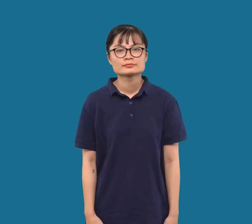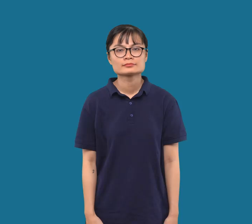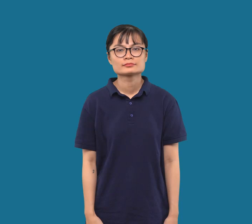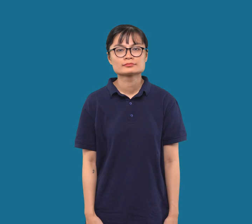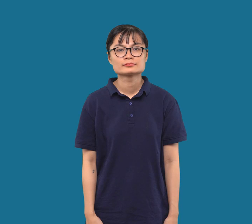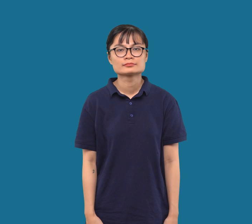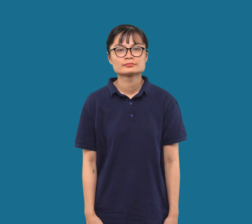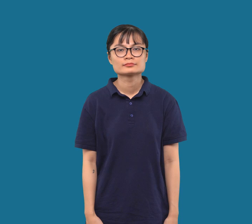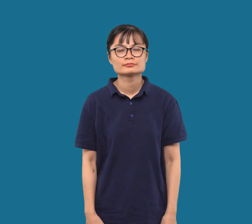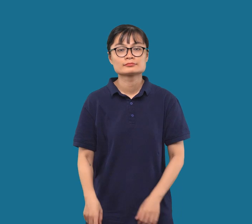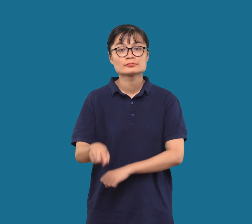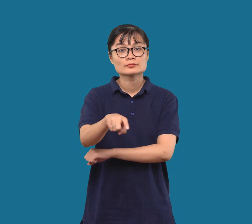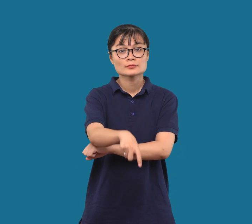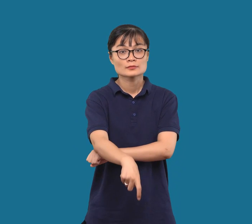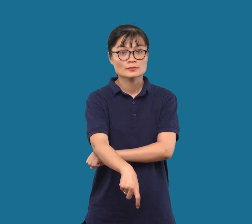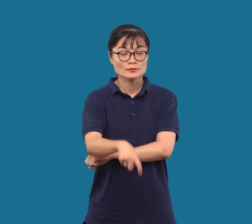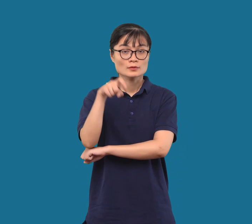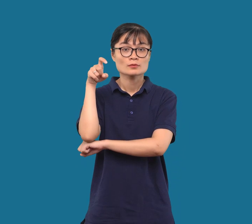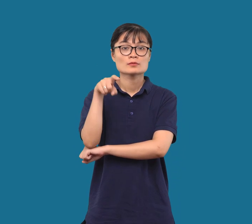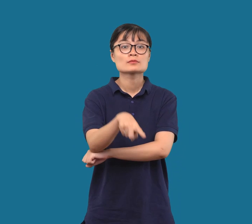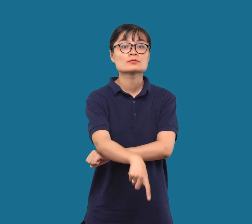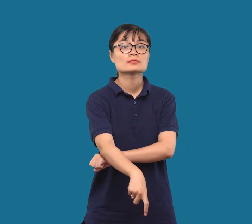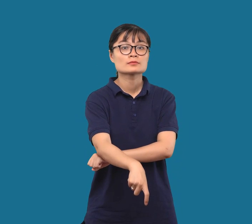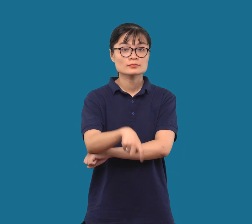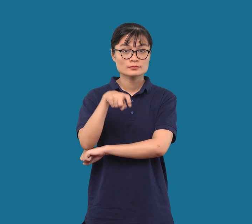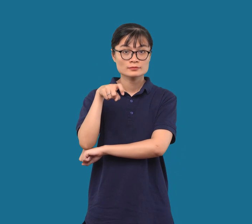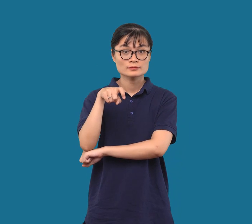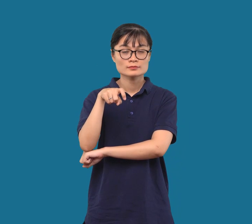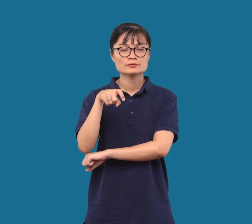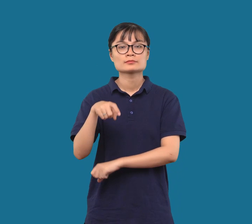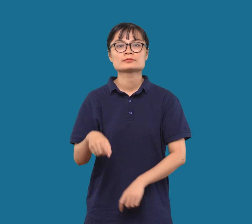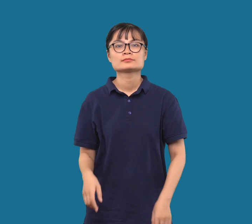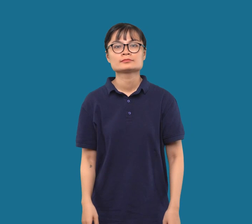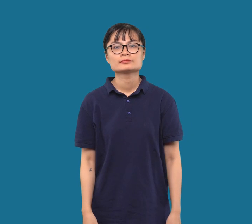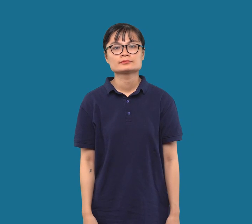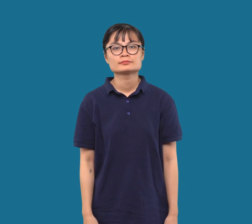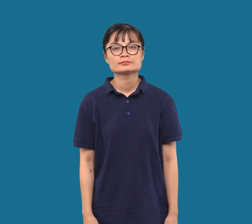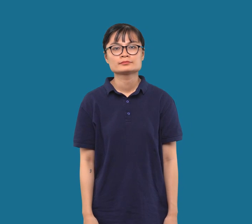xe cẩu